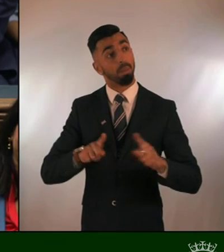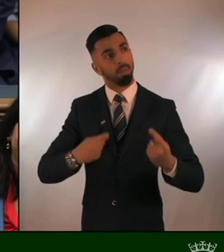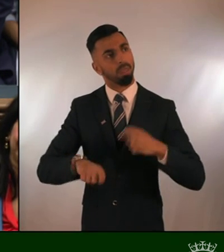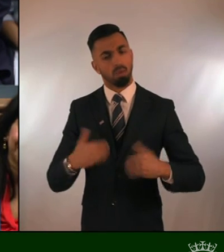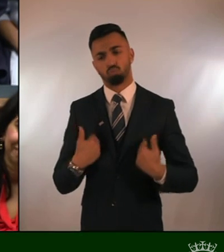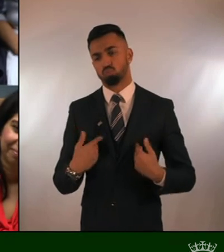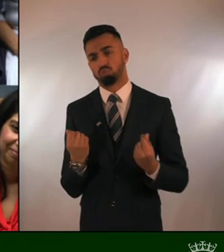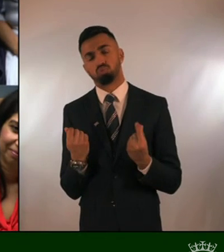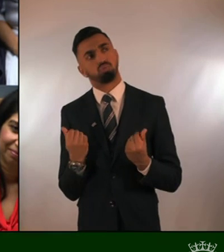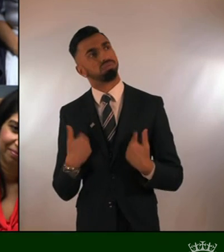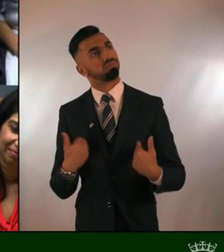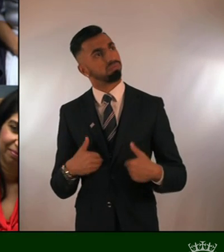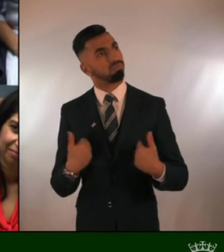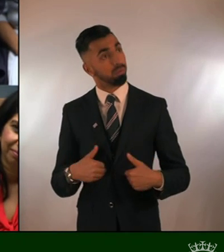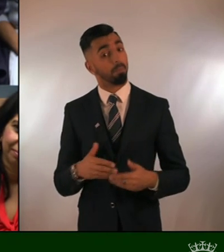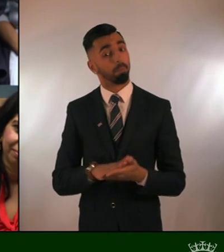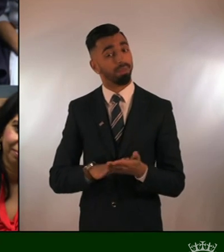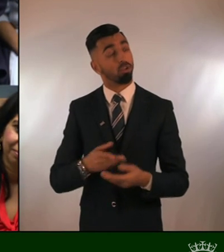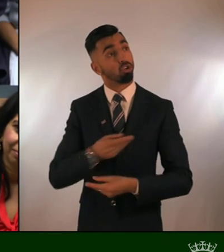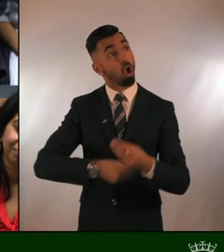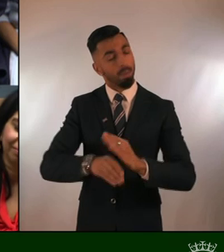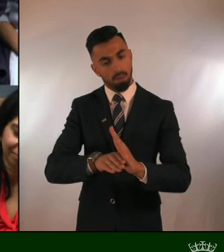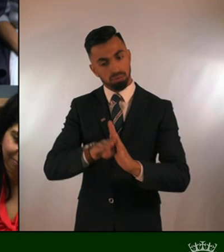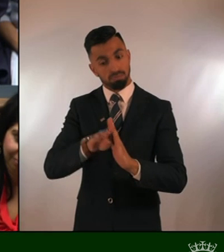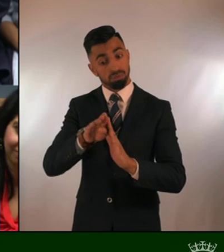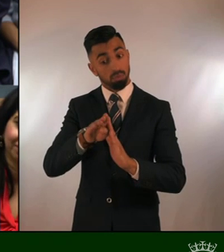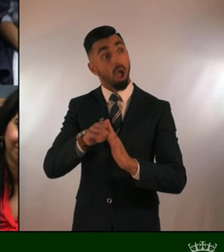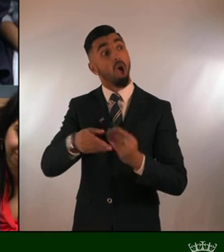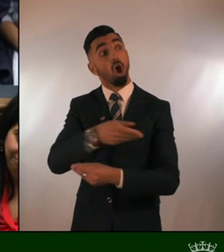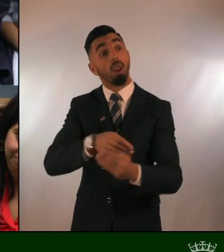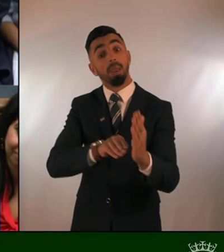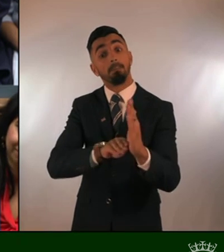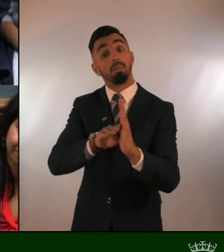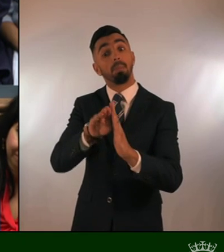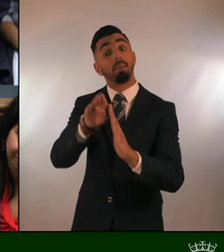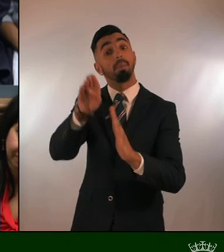Only by having a growing economy can we invest in our public services.